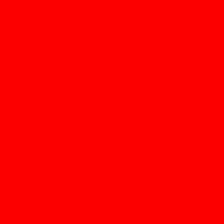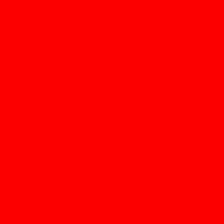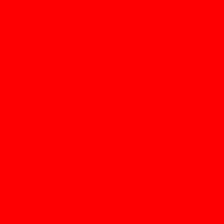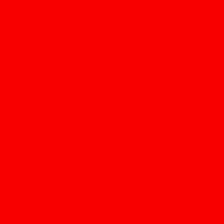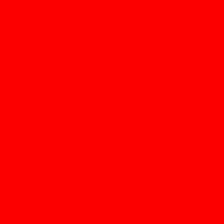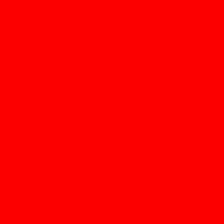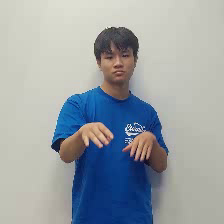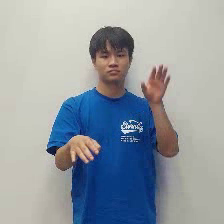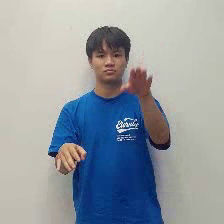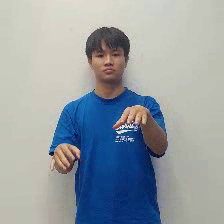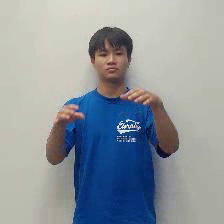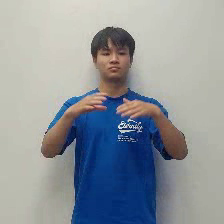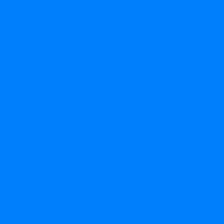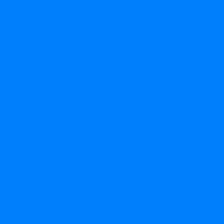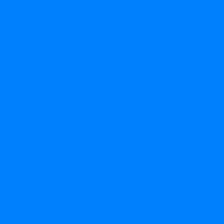Con gấu